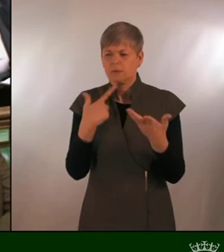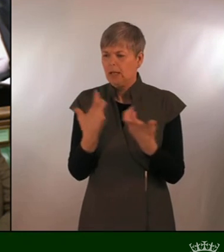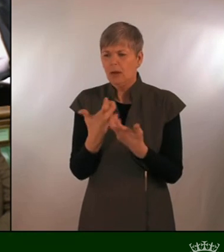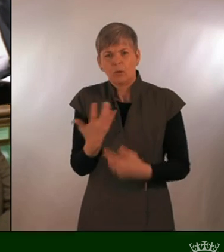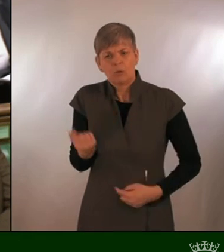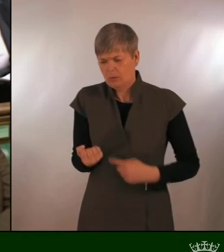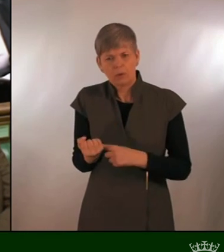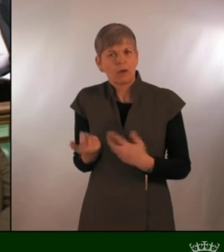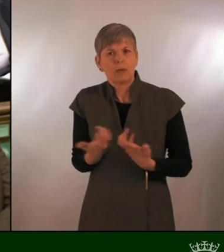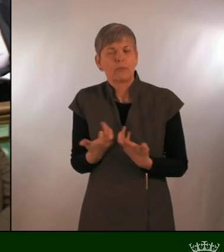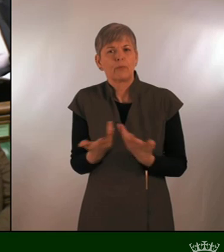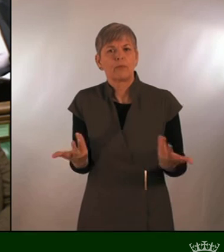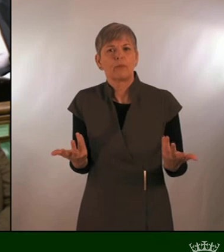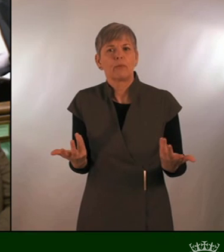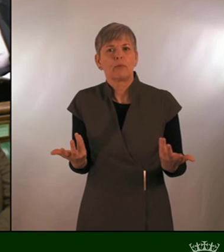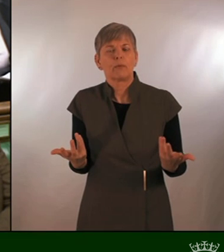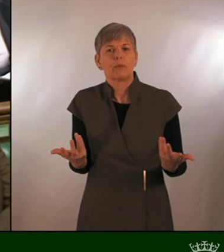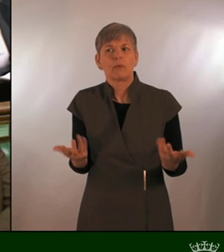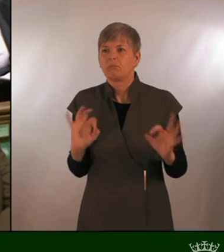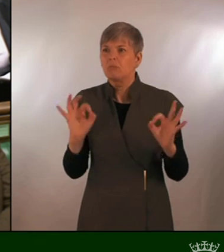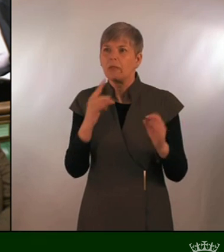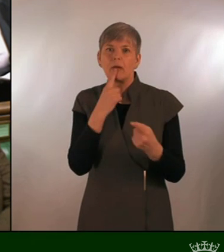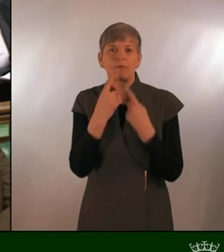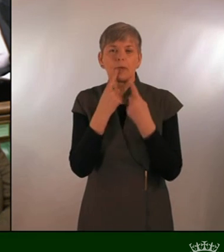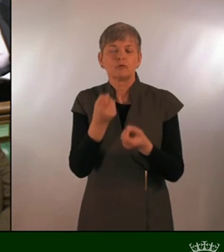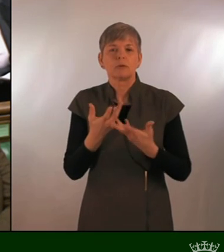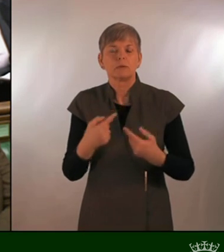In this House, we are in a privileged position.